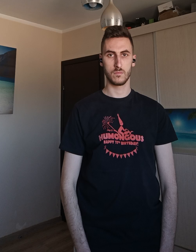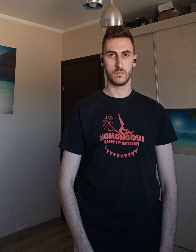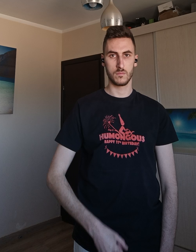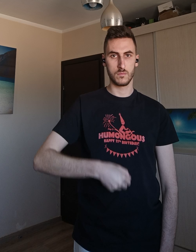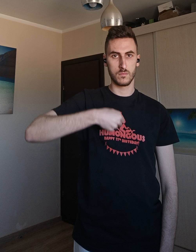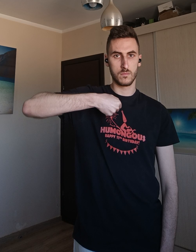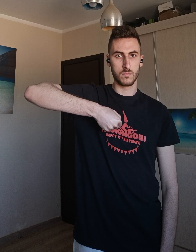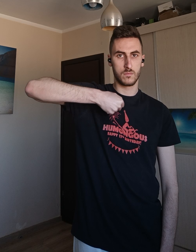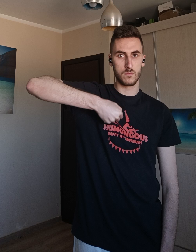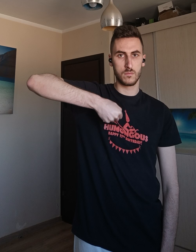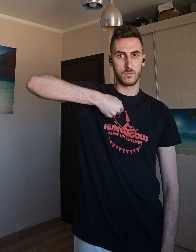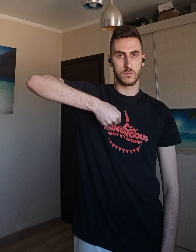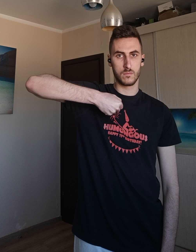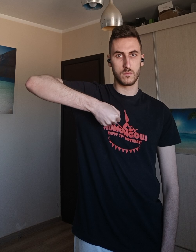שקית